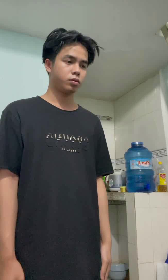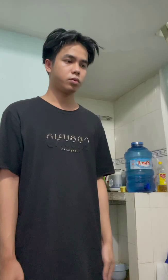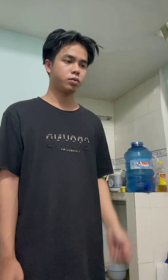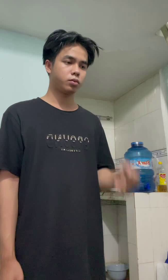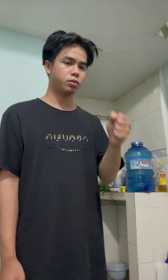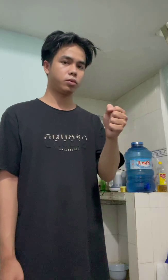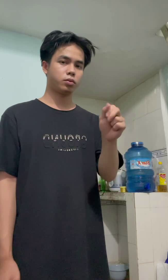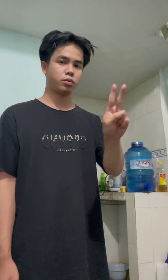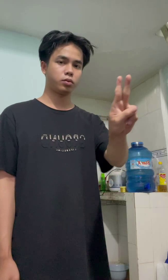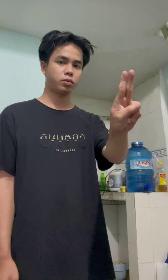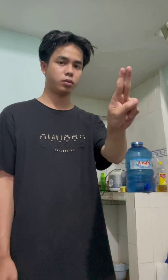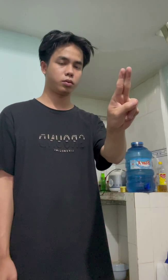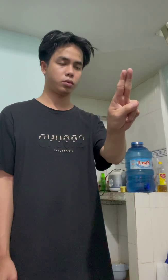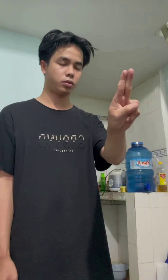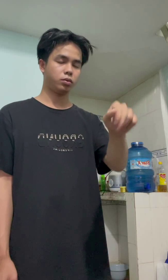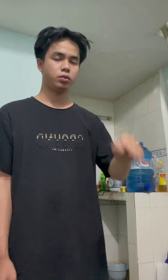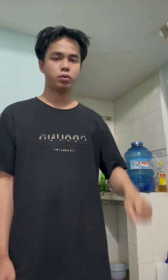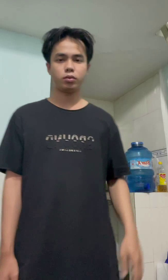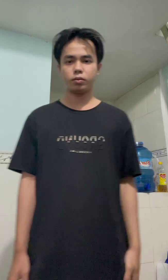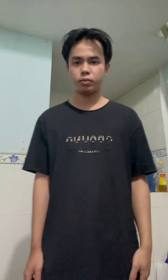u